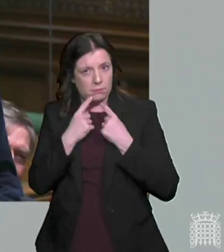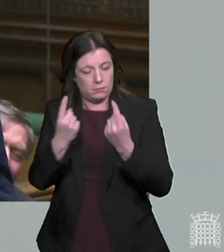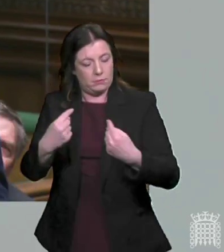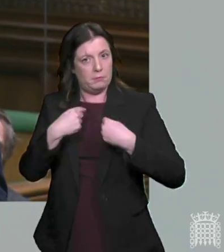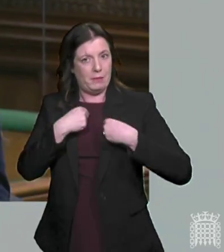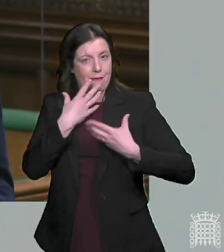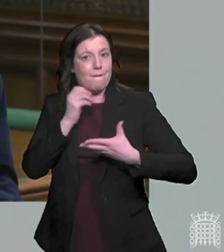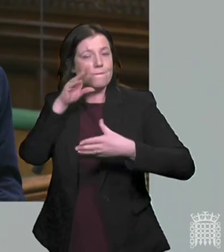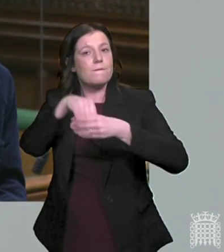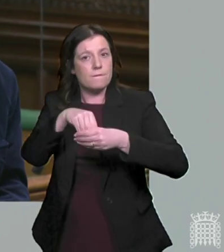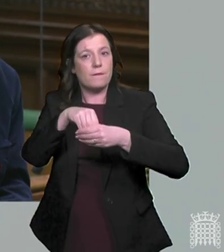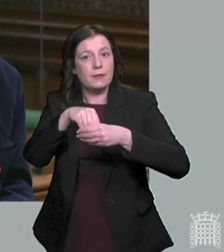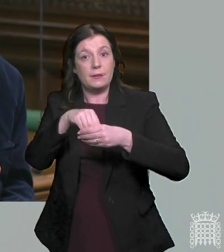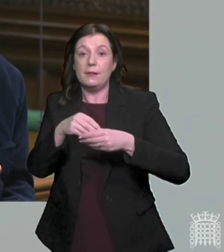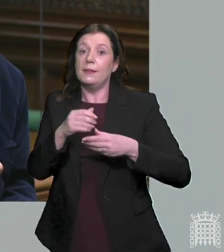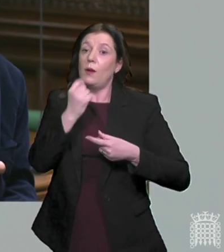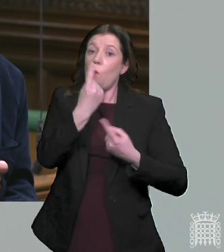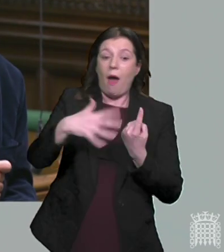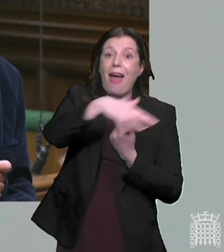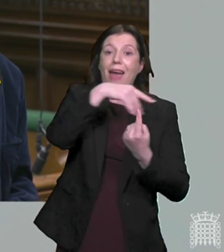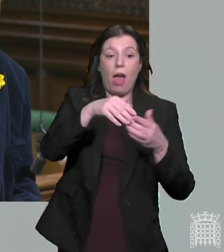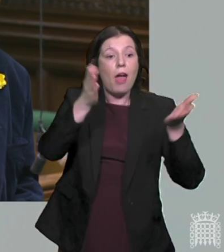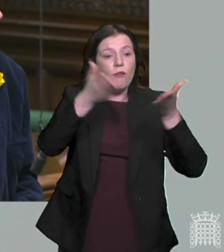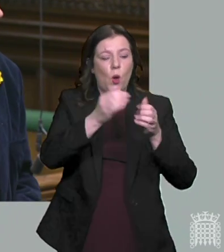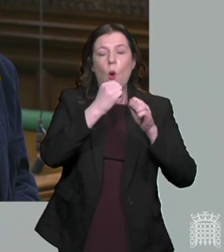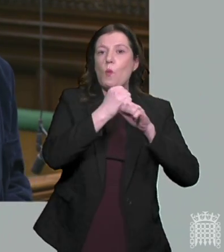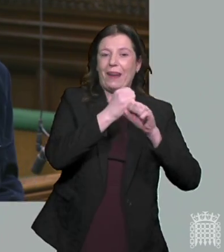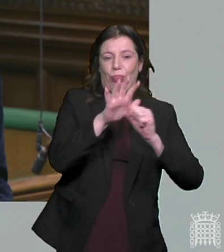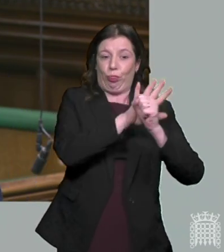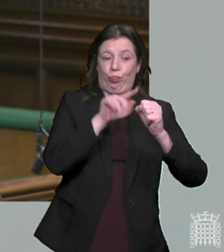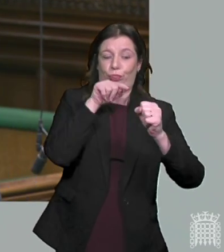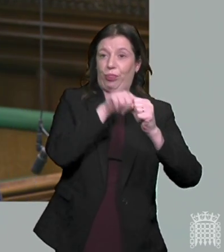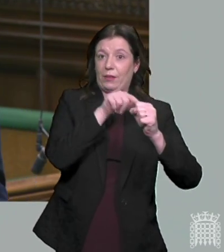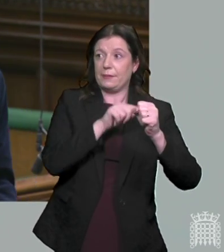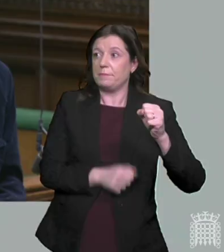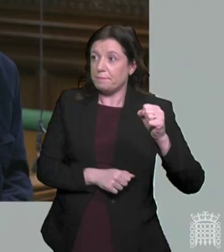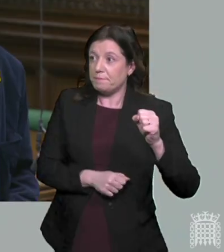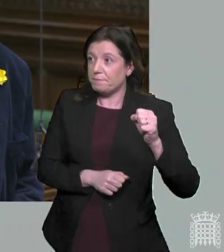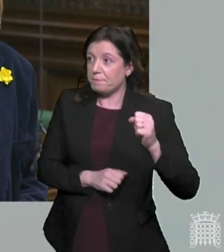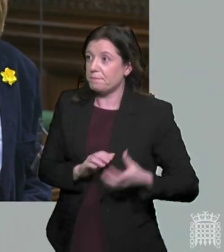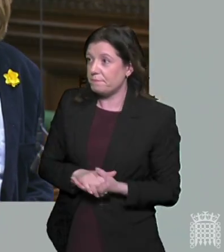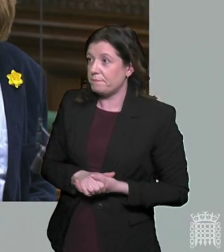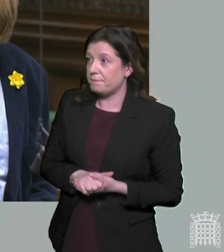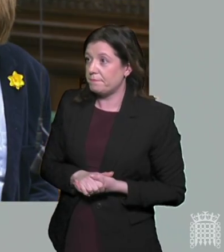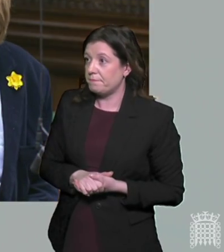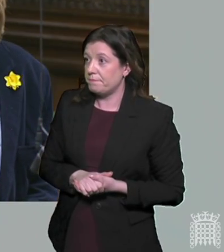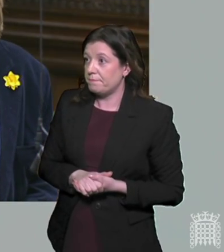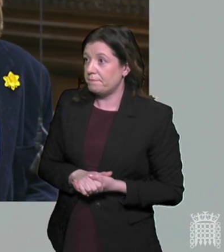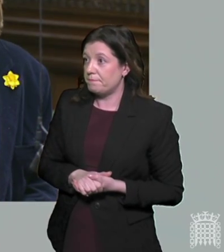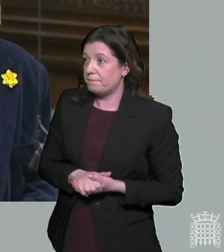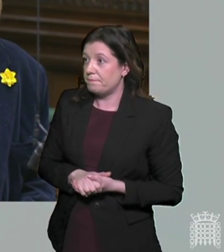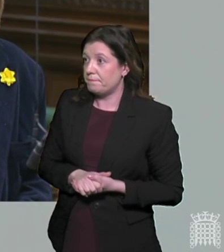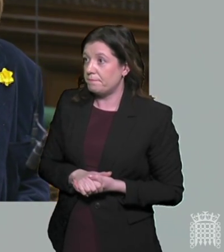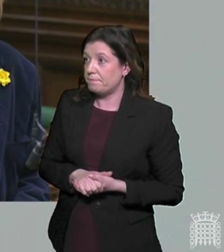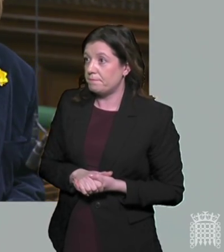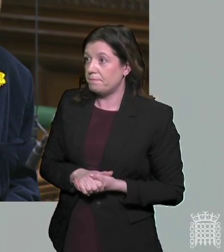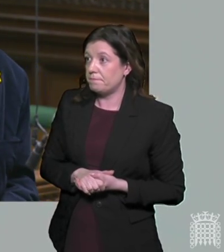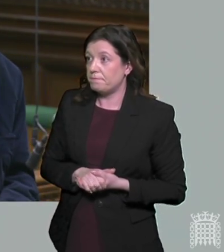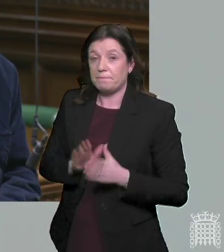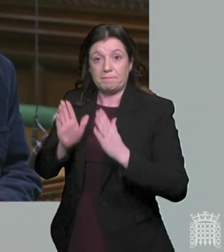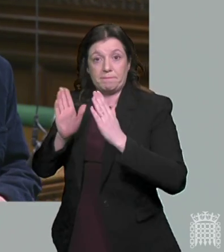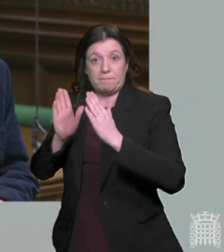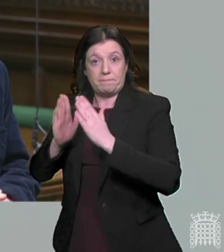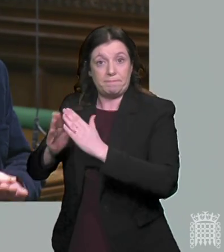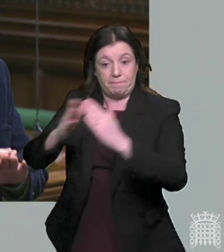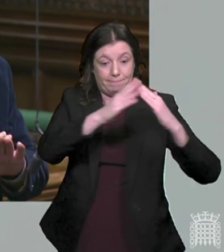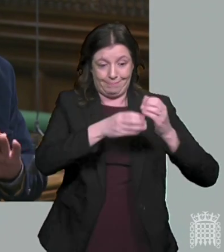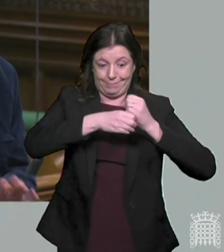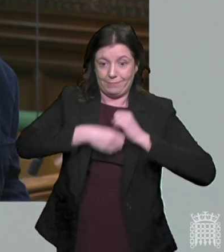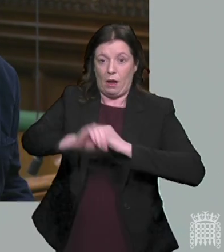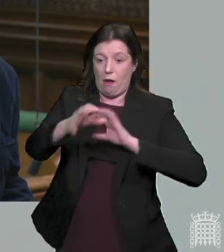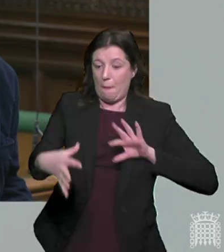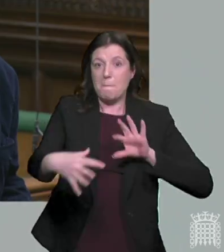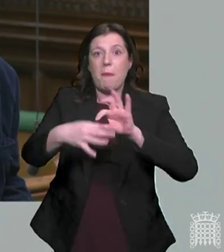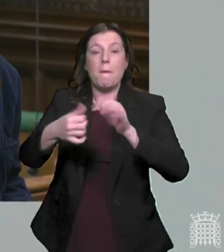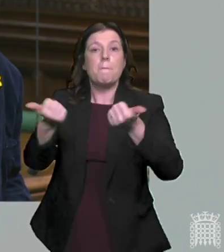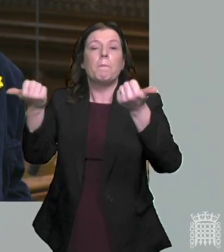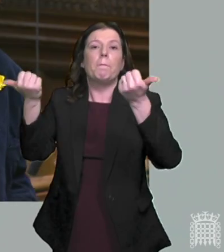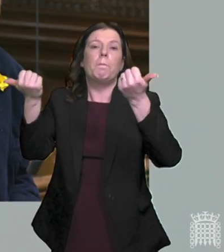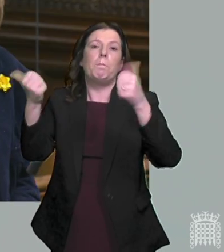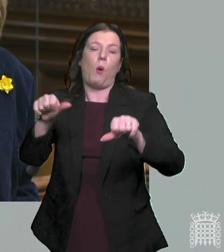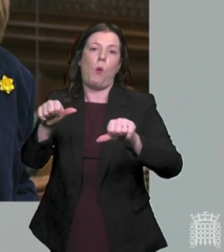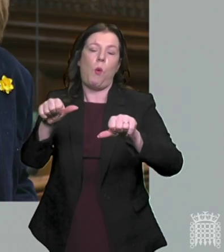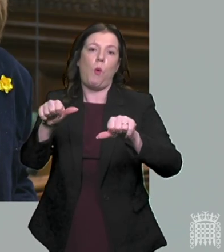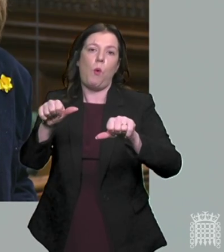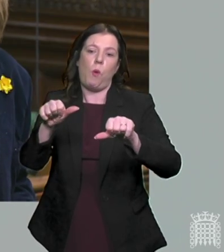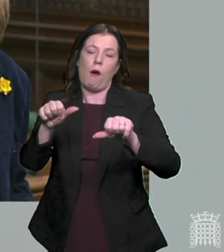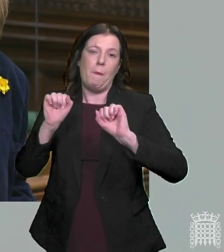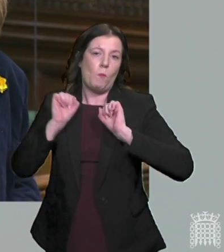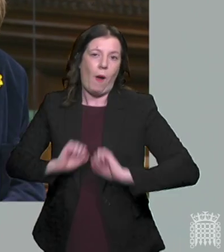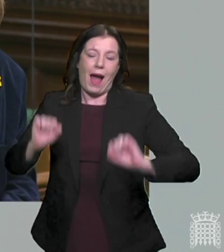In the Dysynni valley, in Gwynedd, broadband fibre was connected to premises after being a complete non-spot for so many years.